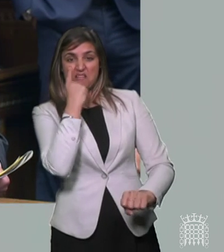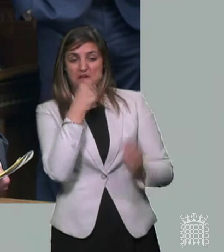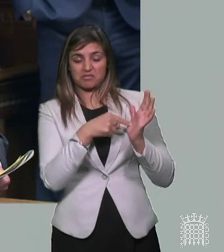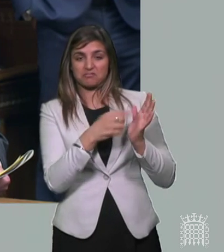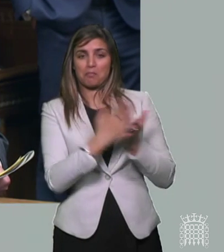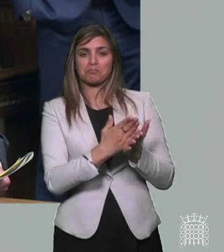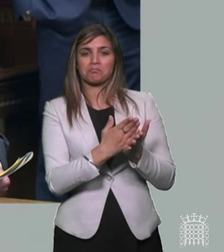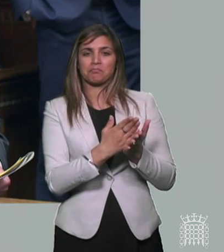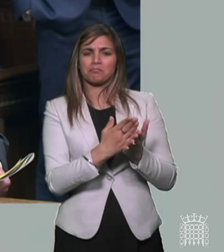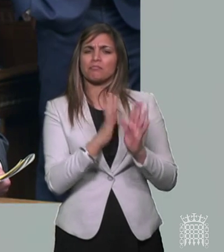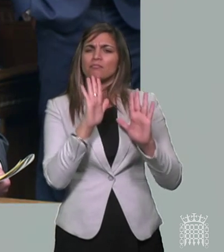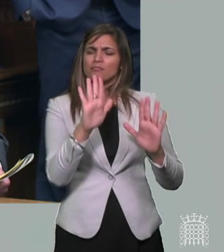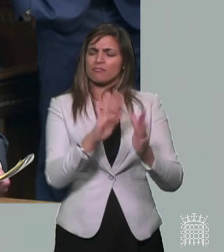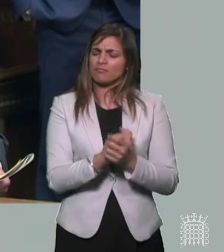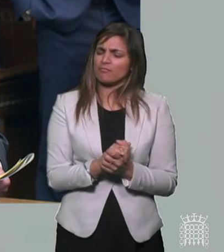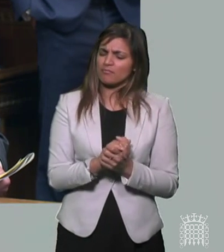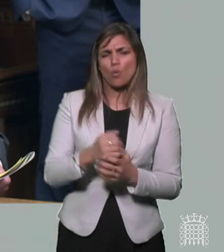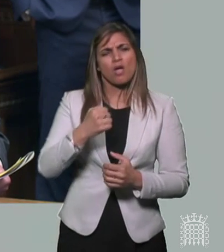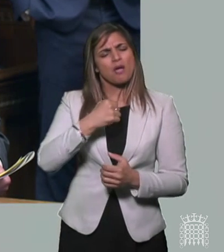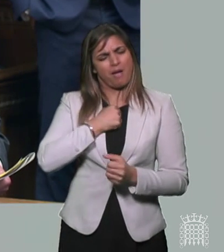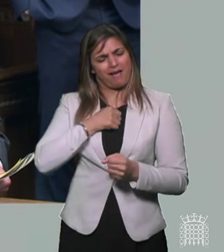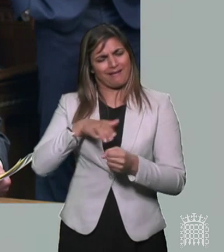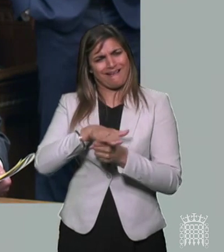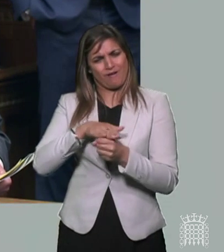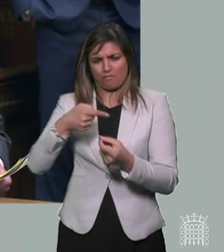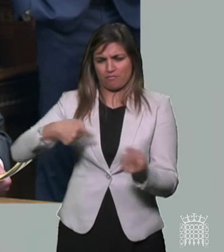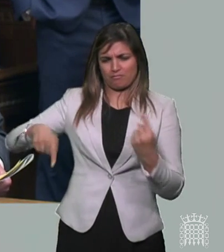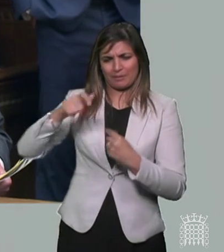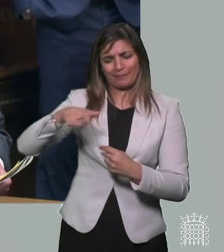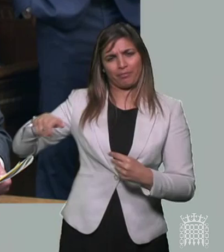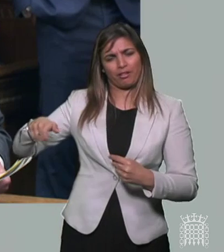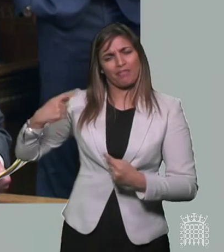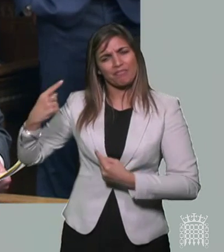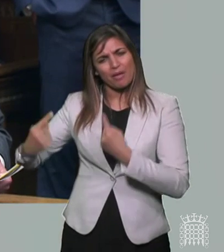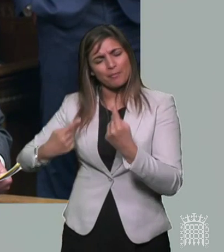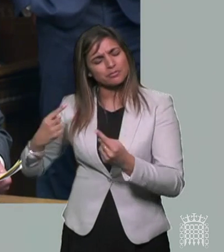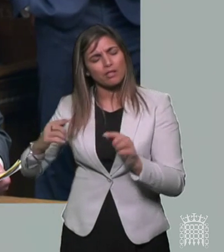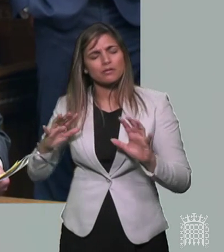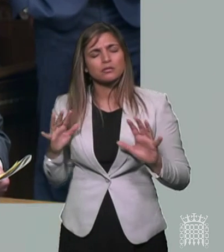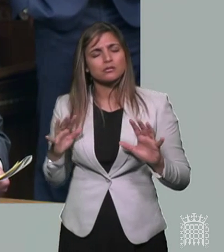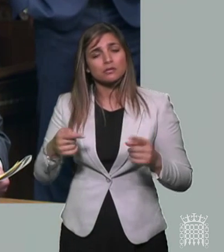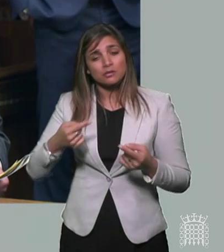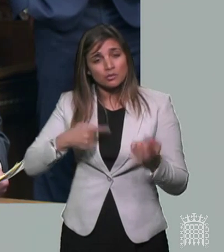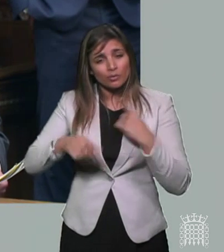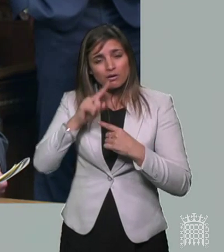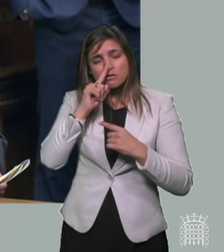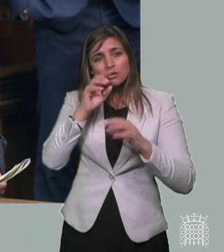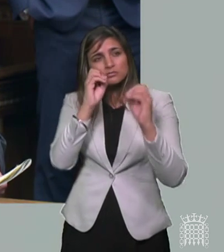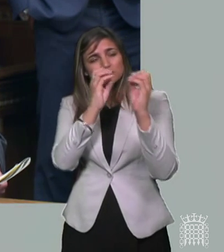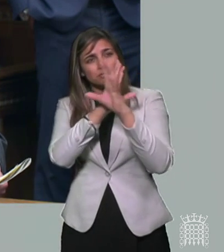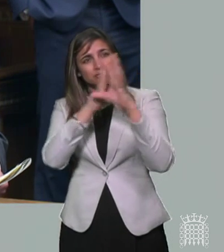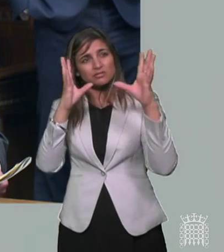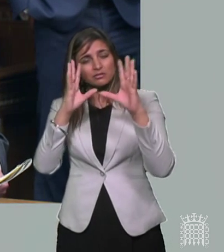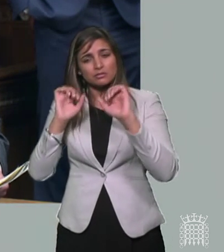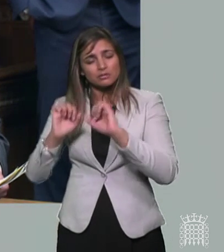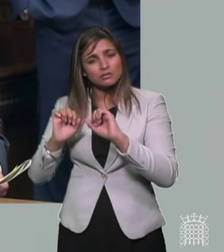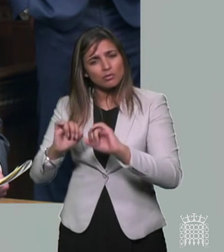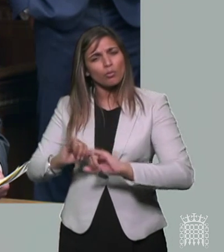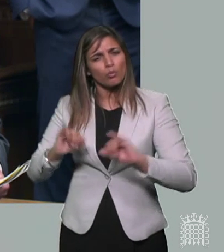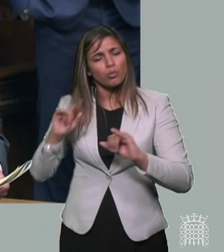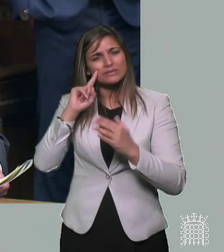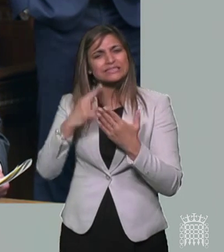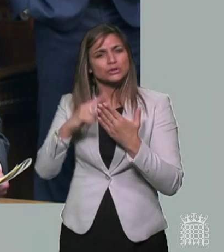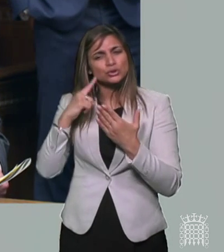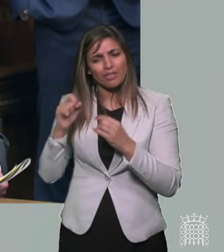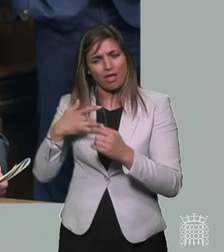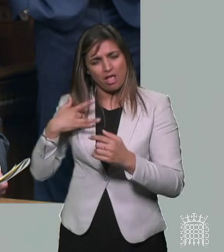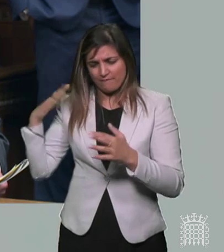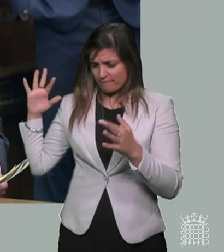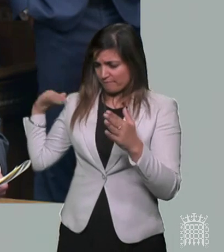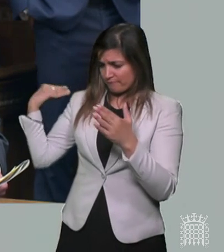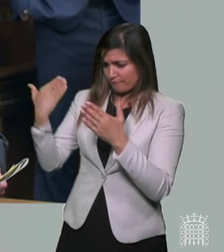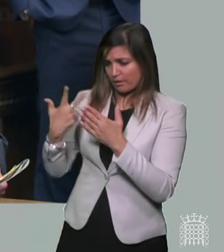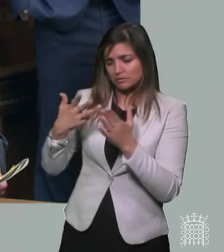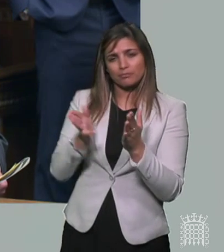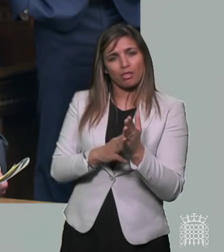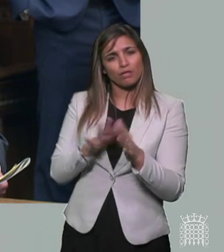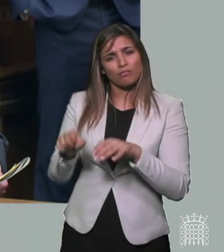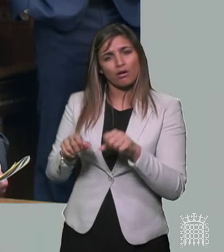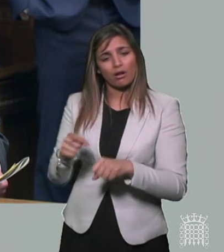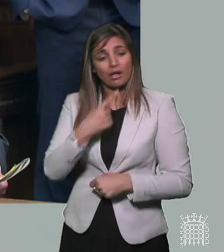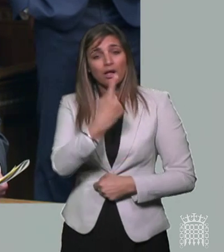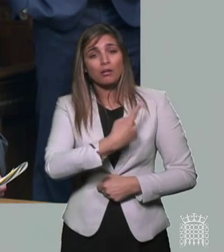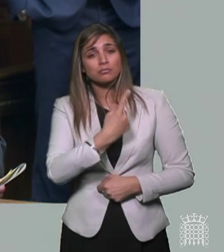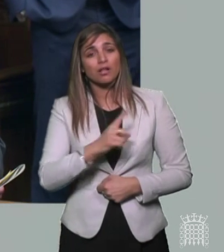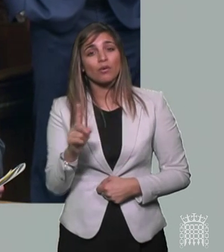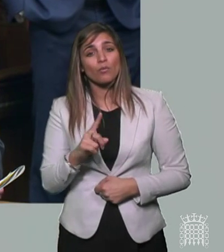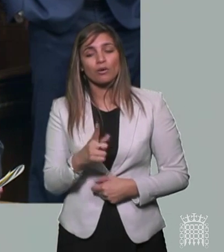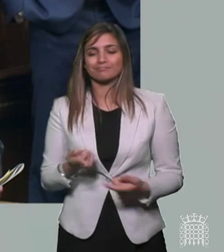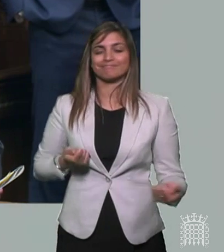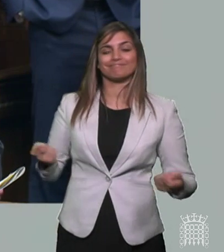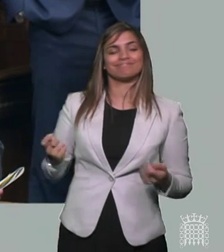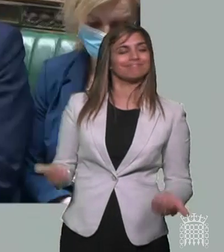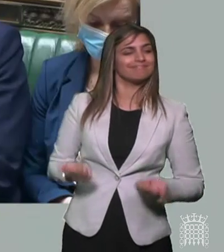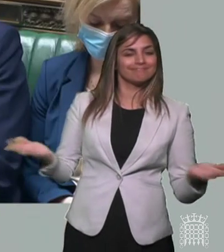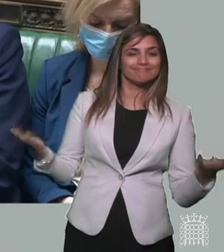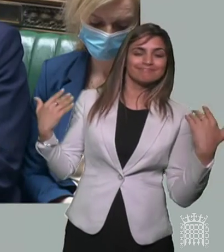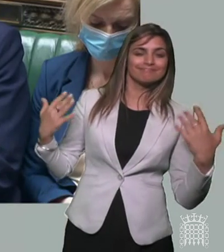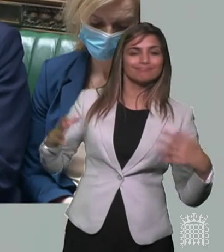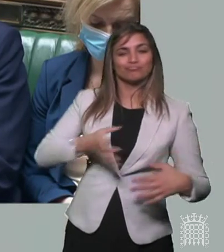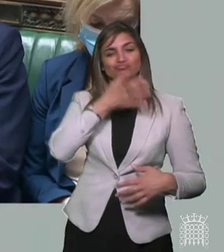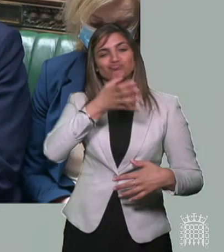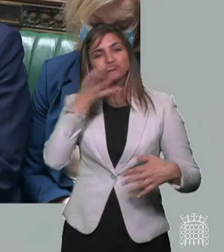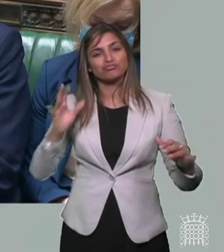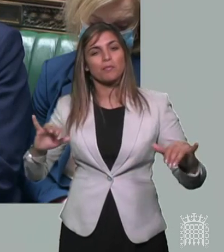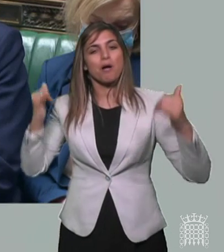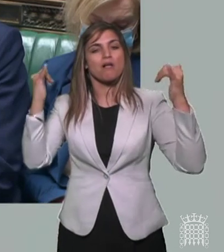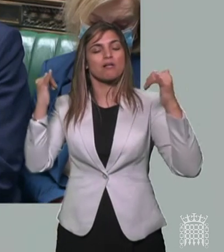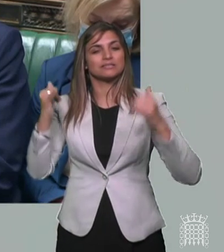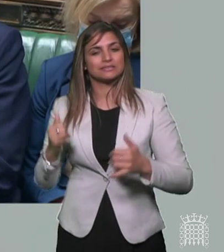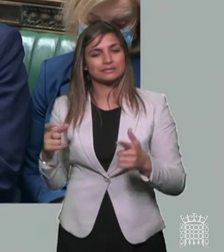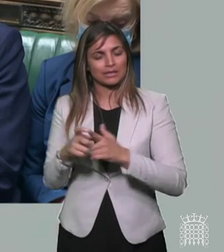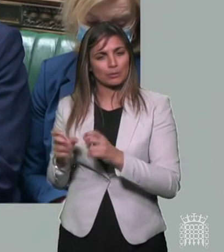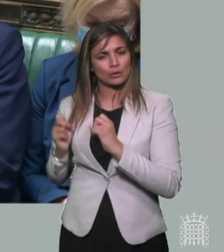When my constituents were making unimaginable—unimaginable—decisions, he was hosting a boozy party in Downing Street.